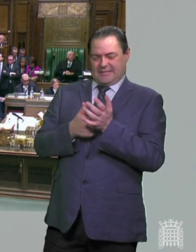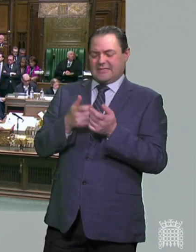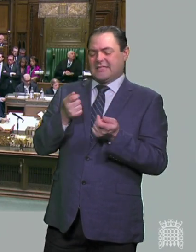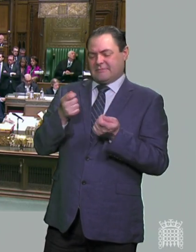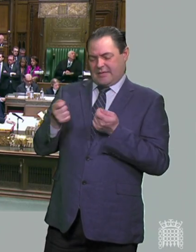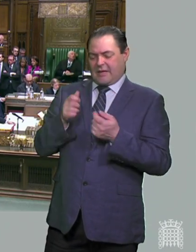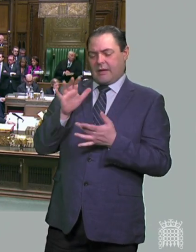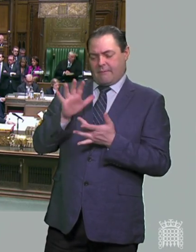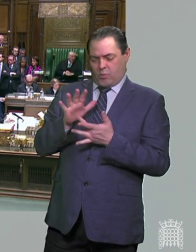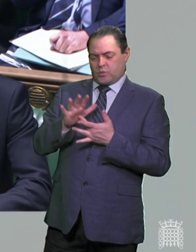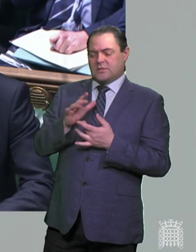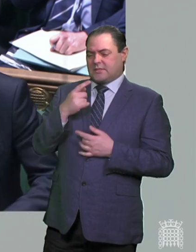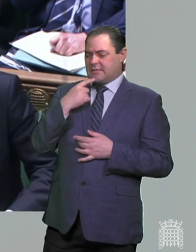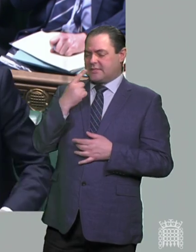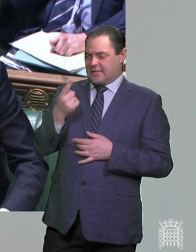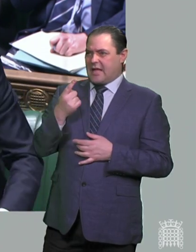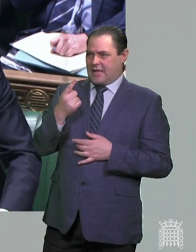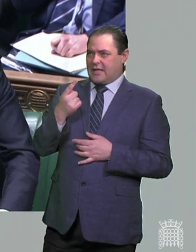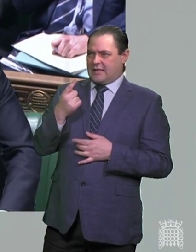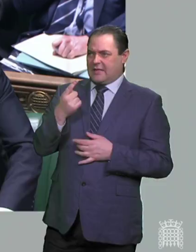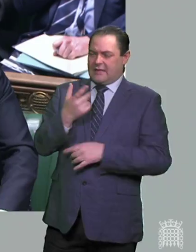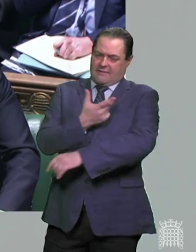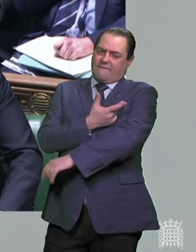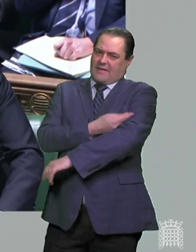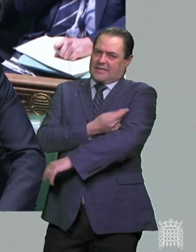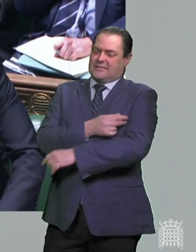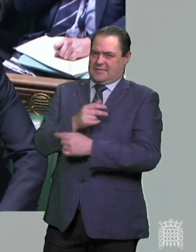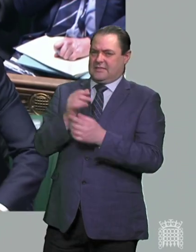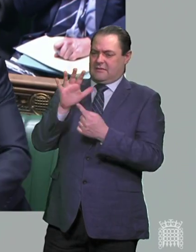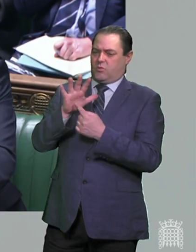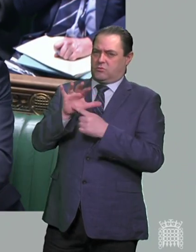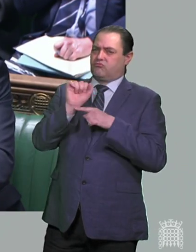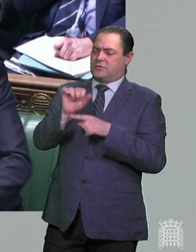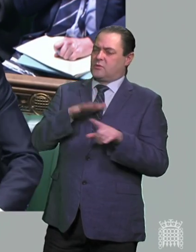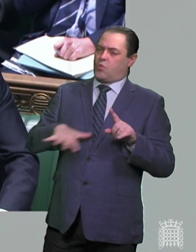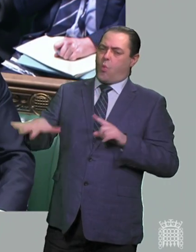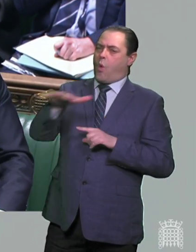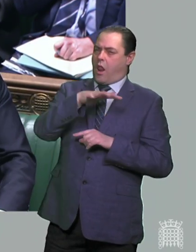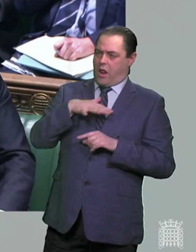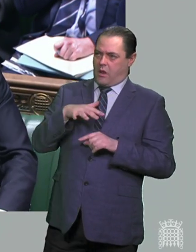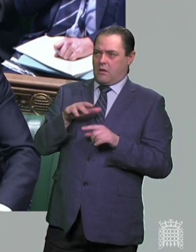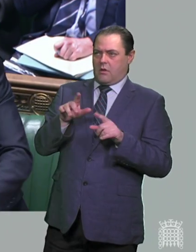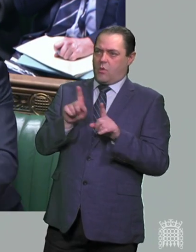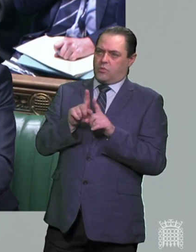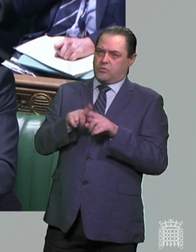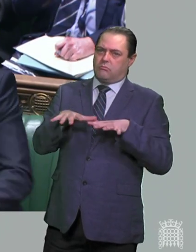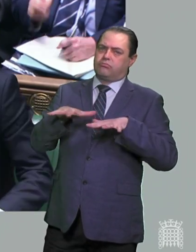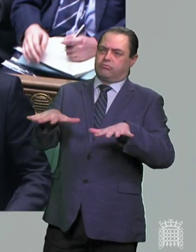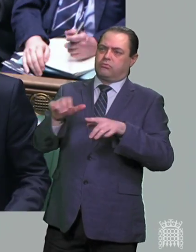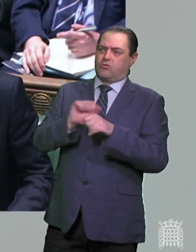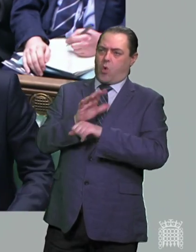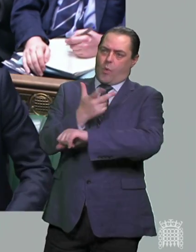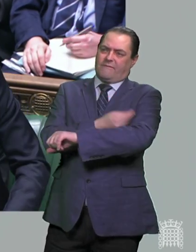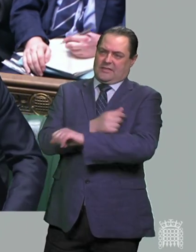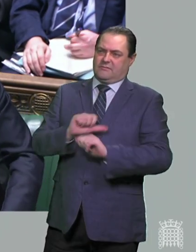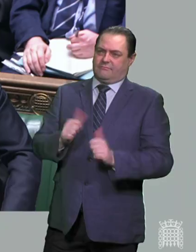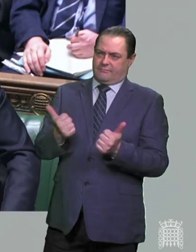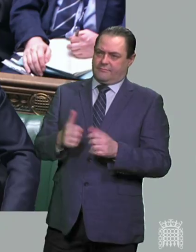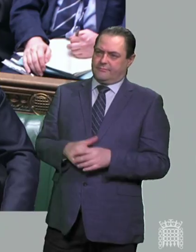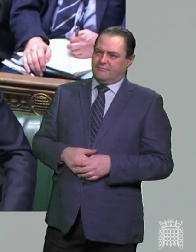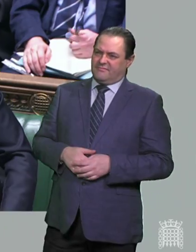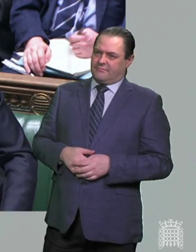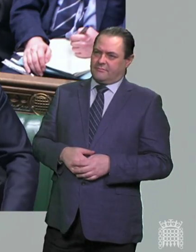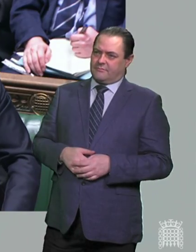It is important to start by recognising the importance of vaccines in protecting us all, not least the fantastic roll-out of the covid vaccines across the UK.